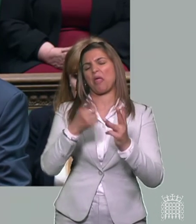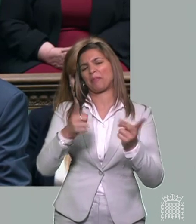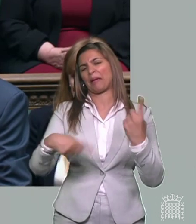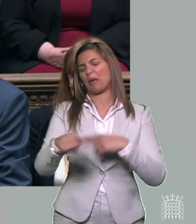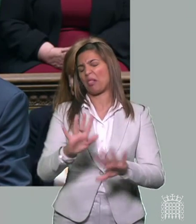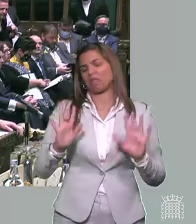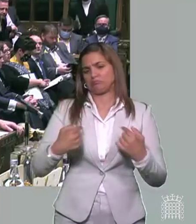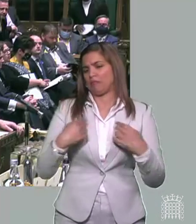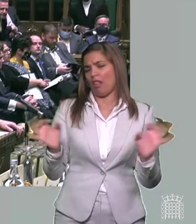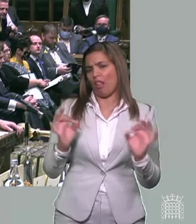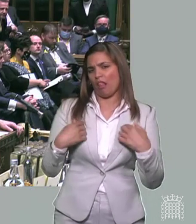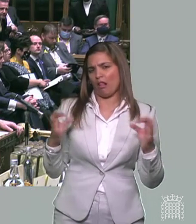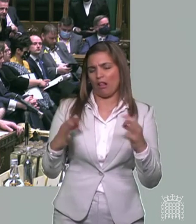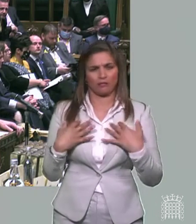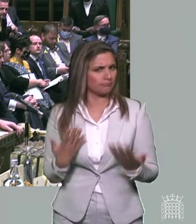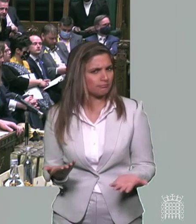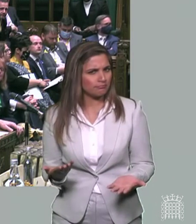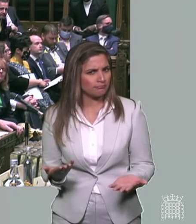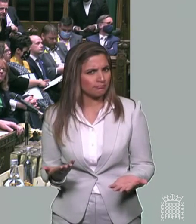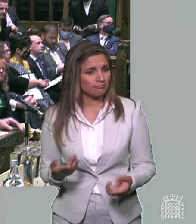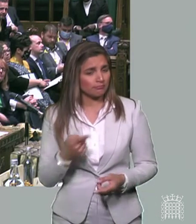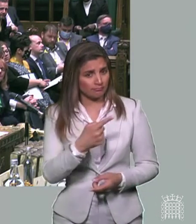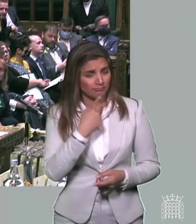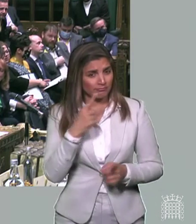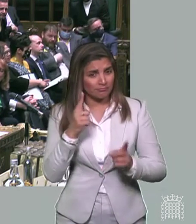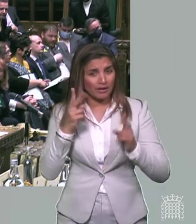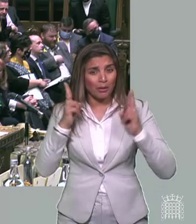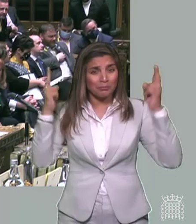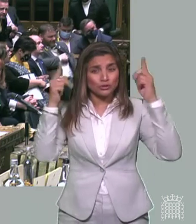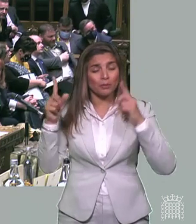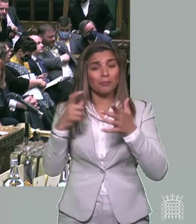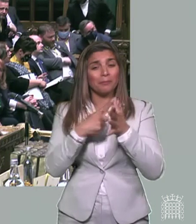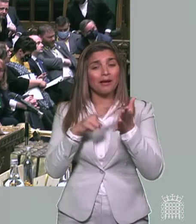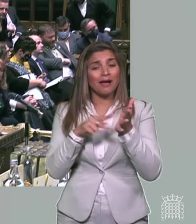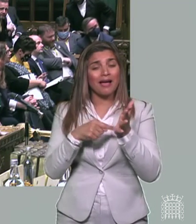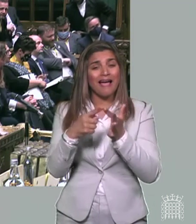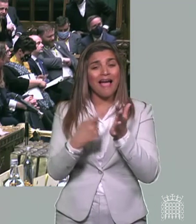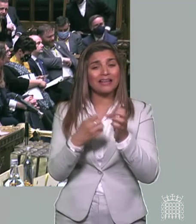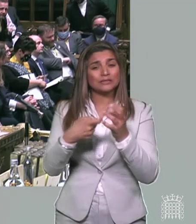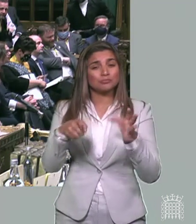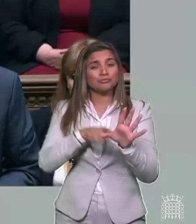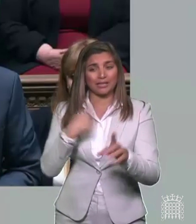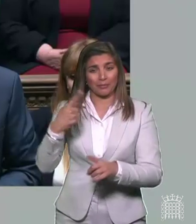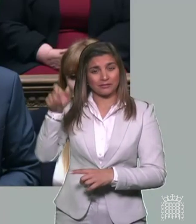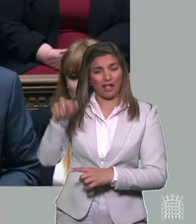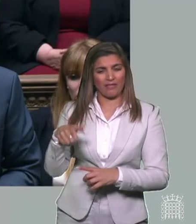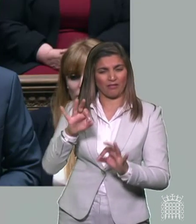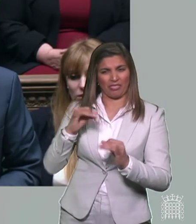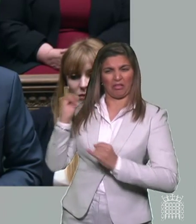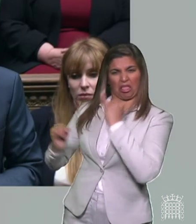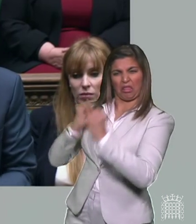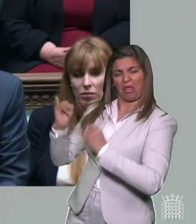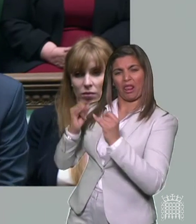He even said that the Archbishop of Canterbury had not been critical enough of Putin.